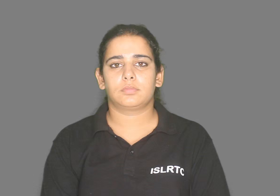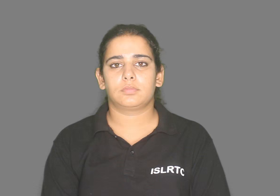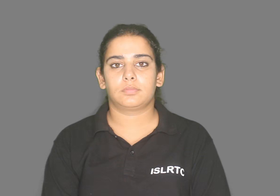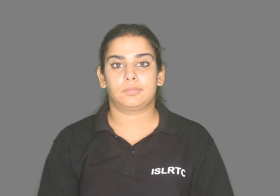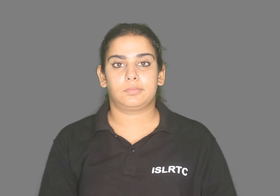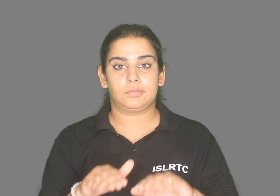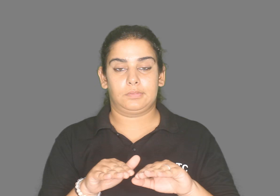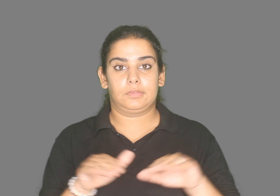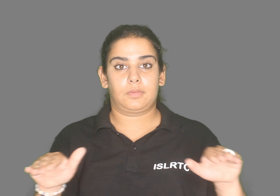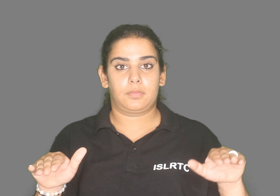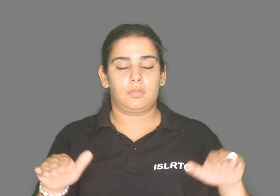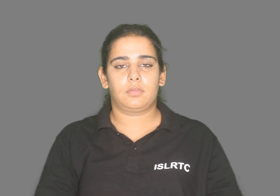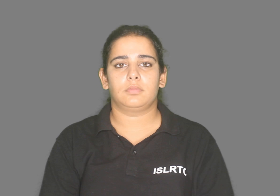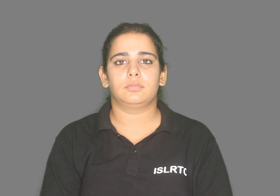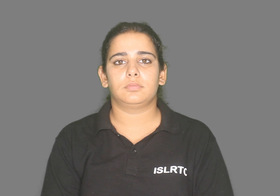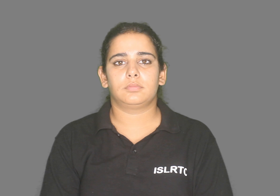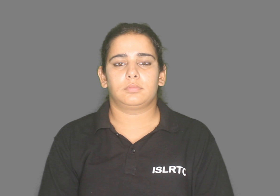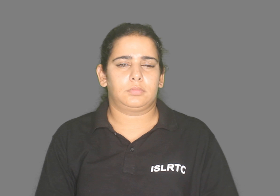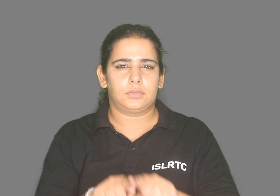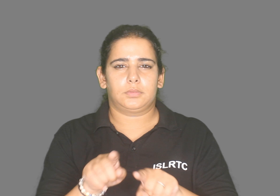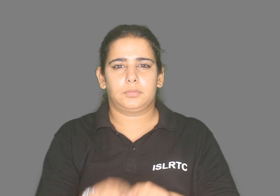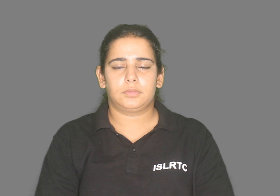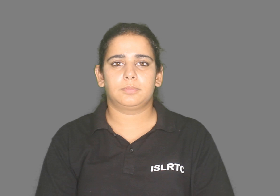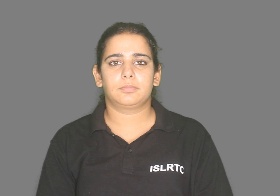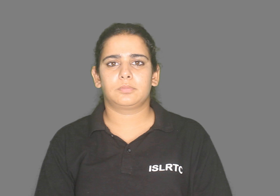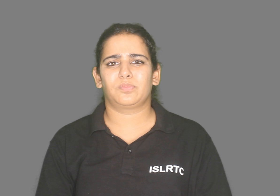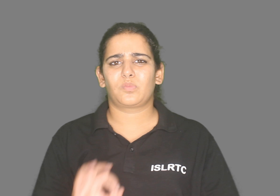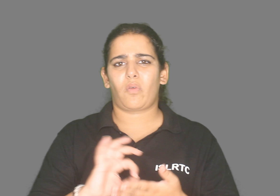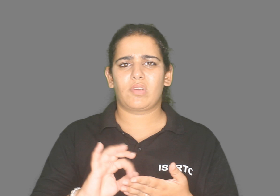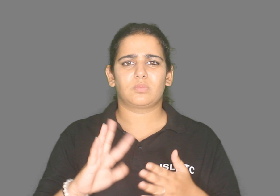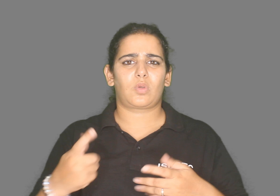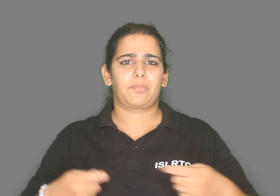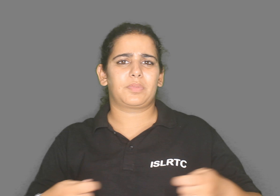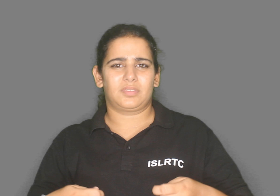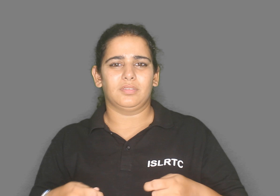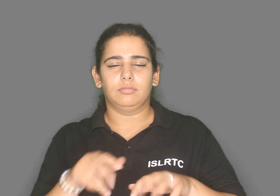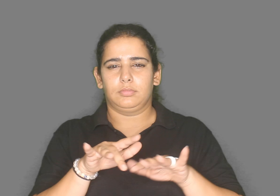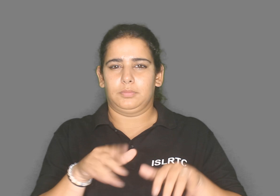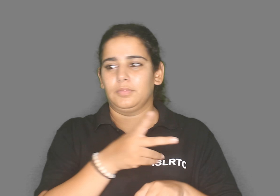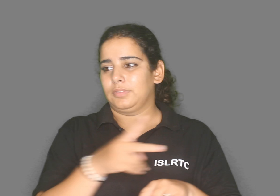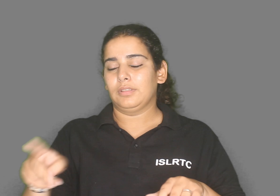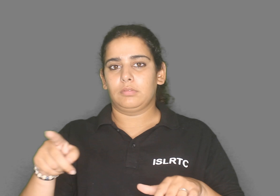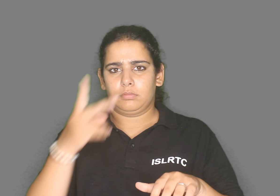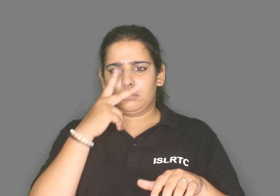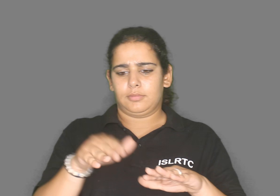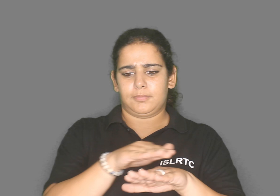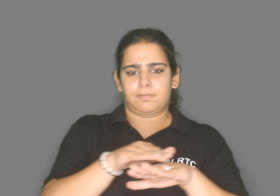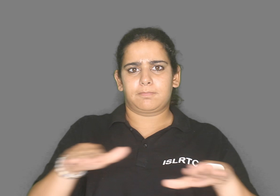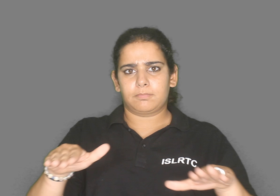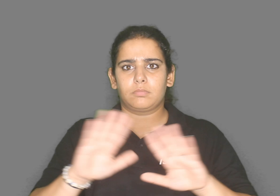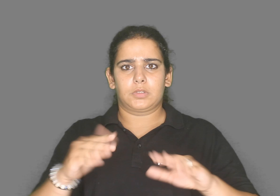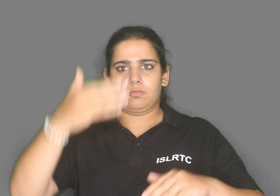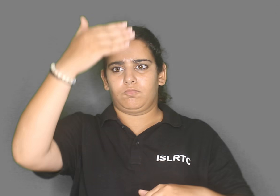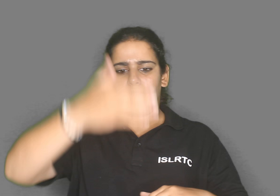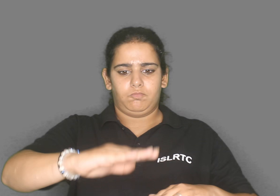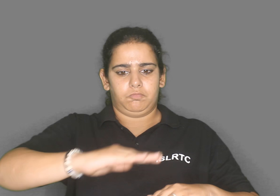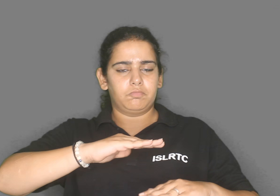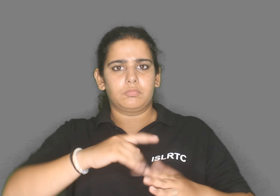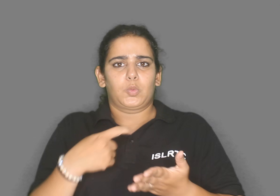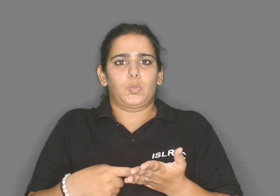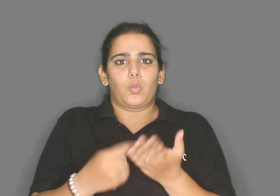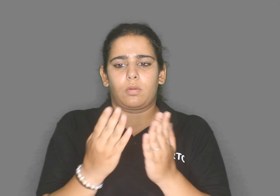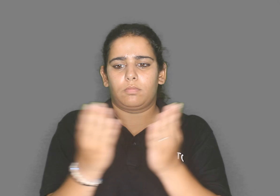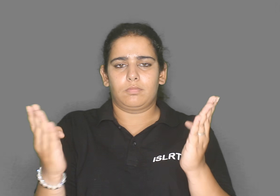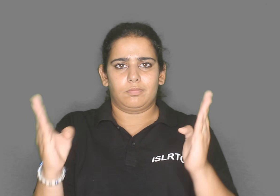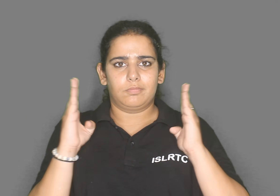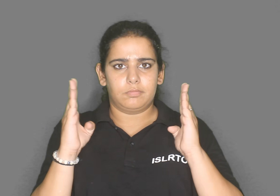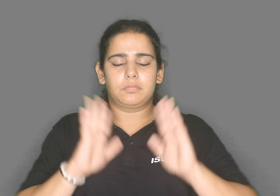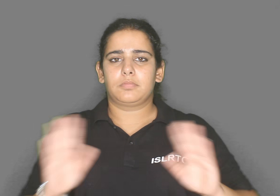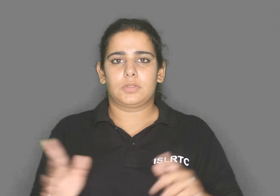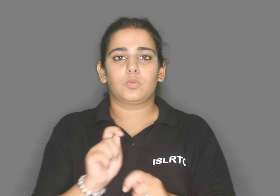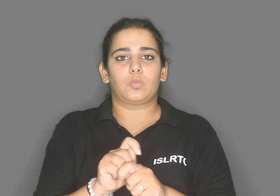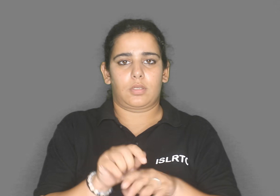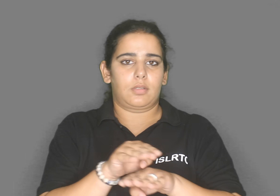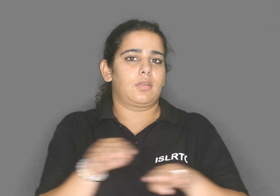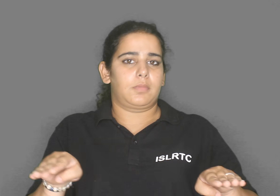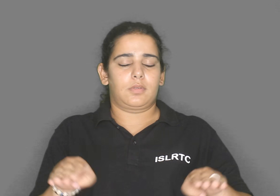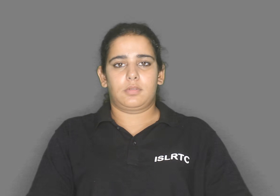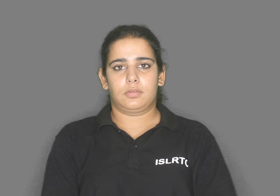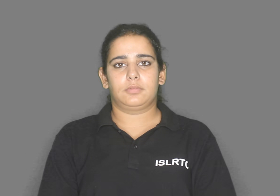Conference table A large table, often rectangular, around which a number of people may be seated, as when holding a conference